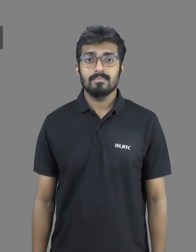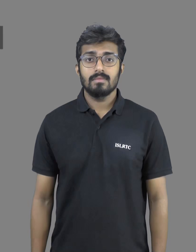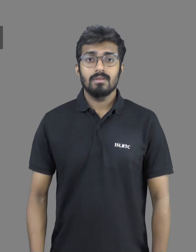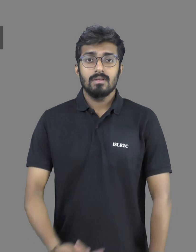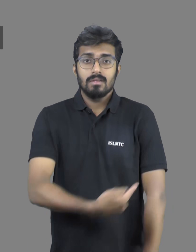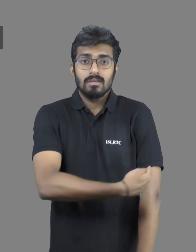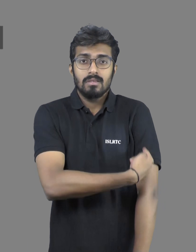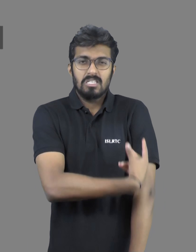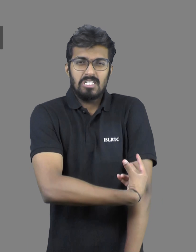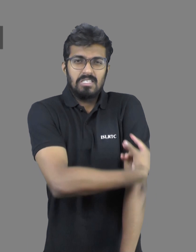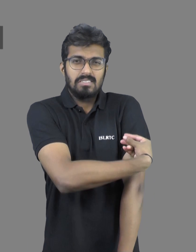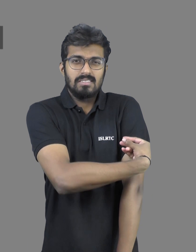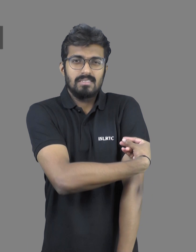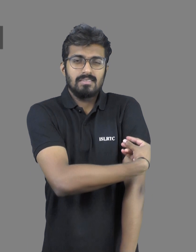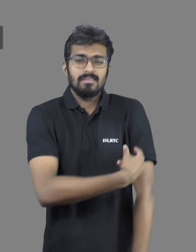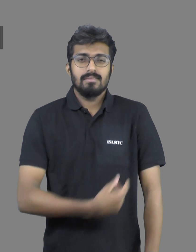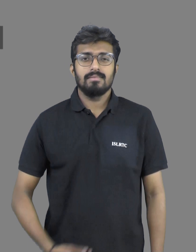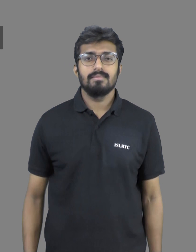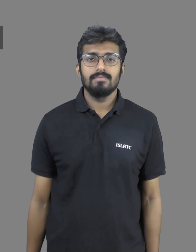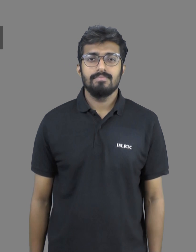Injection